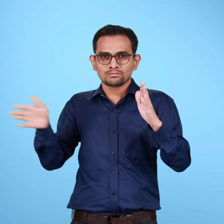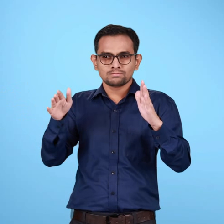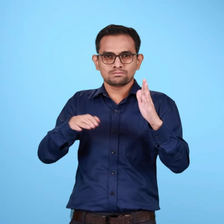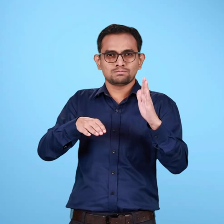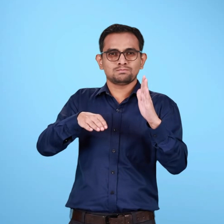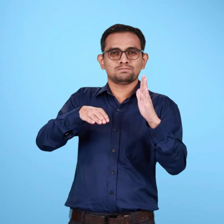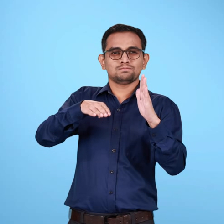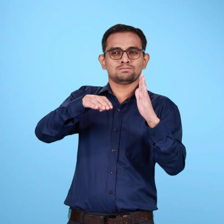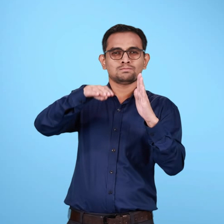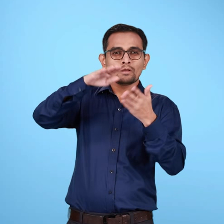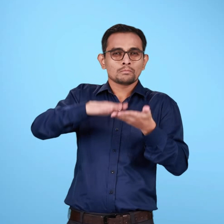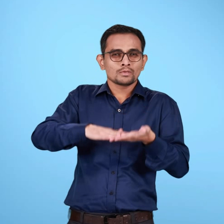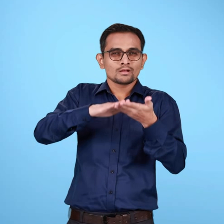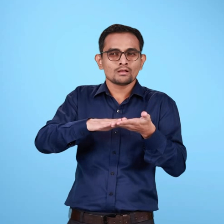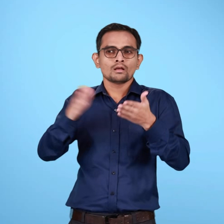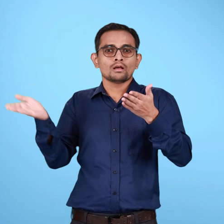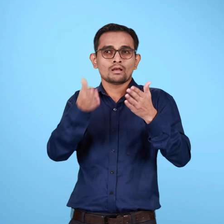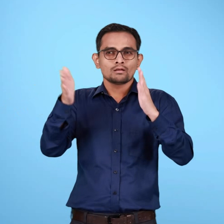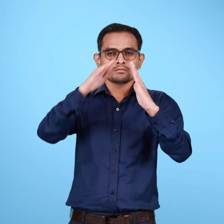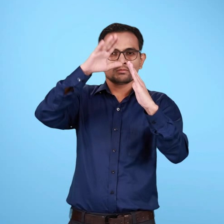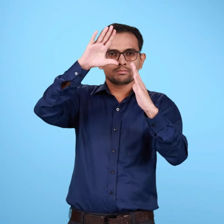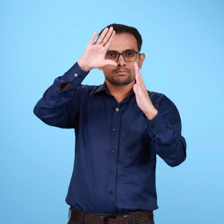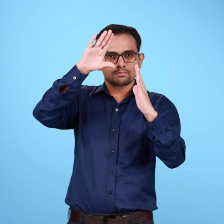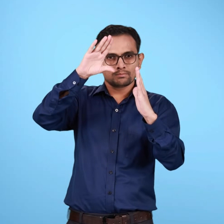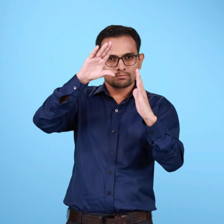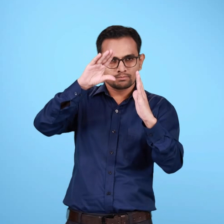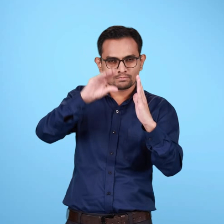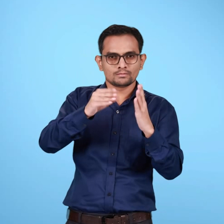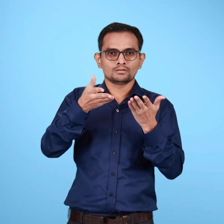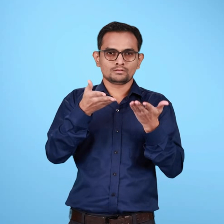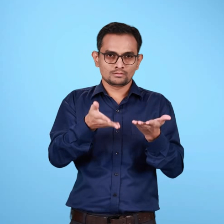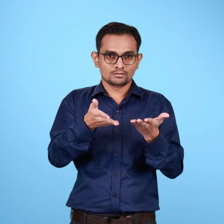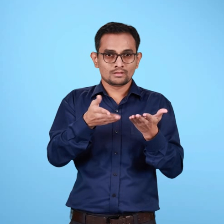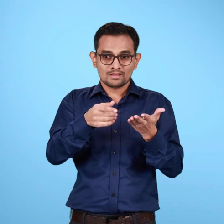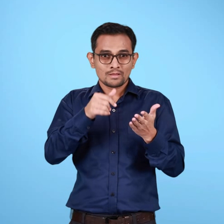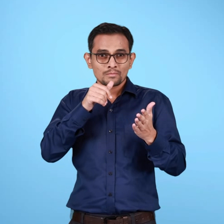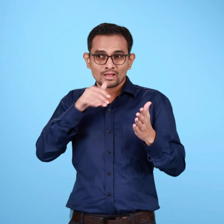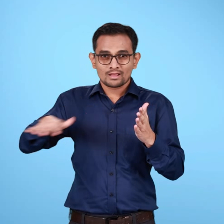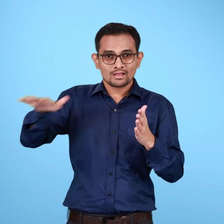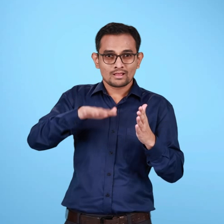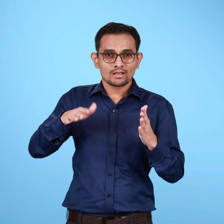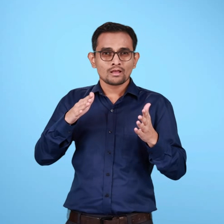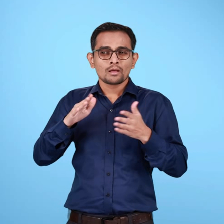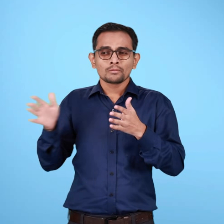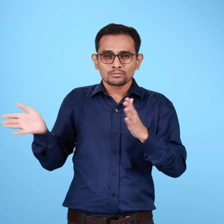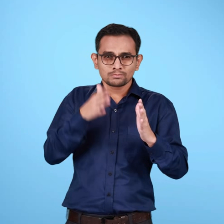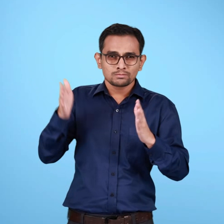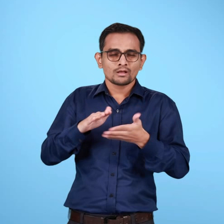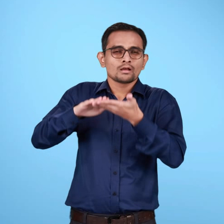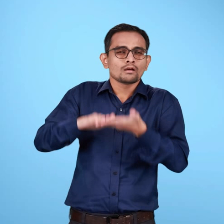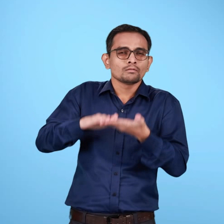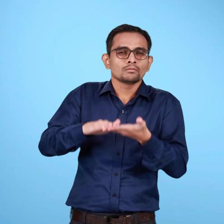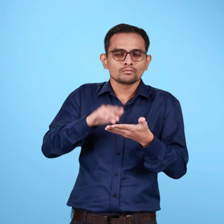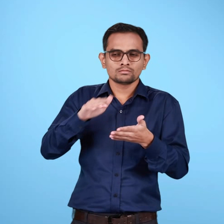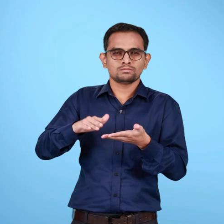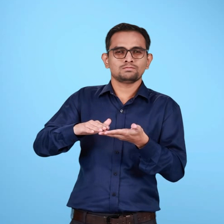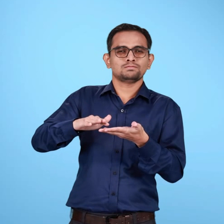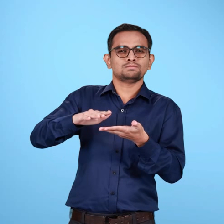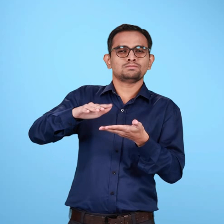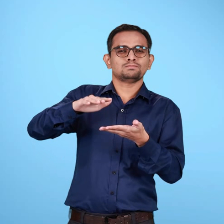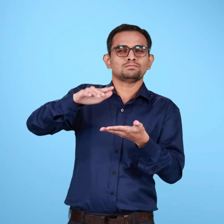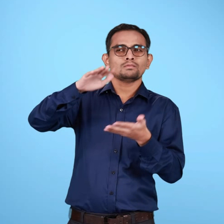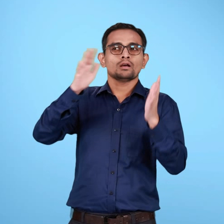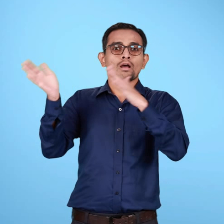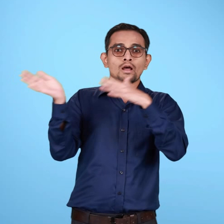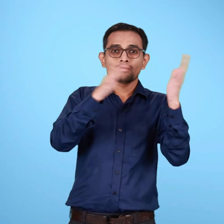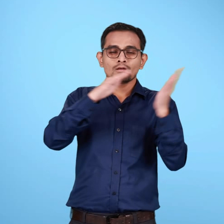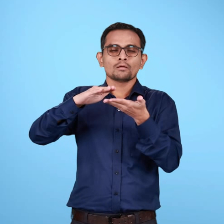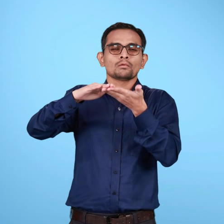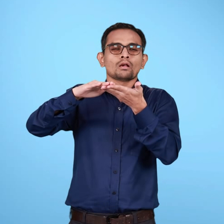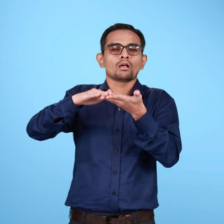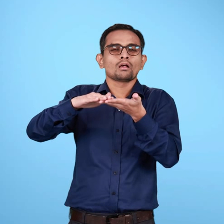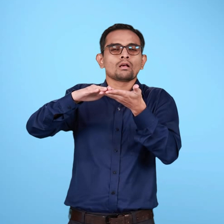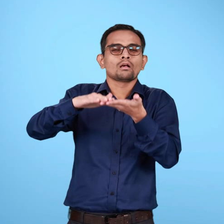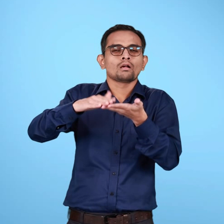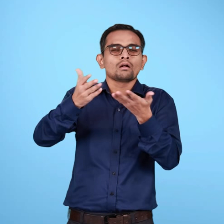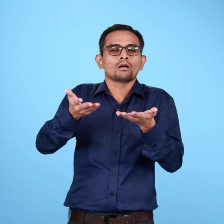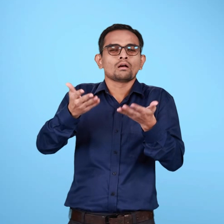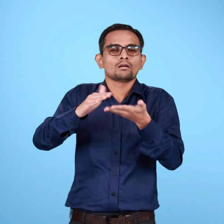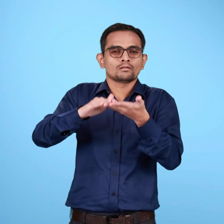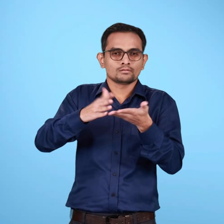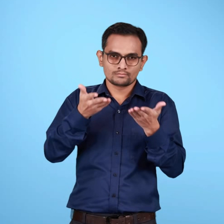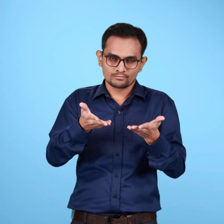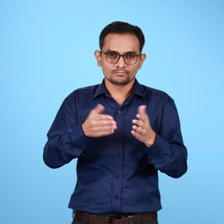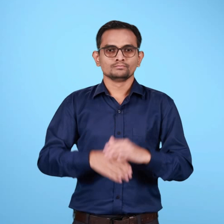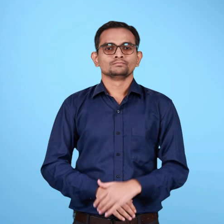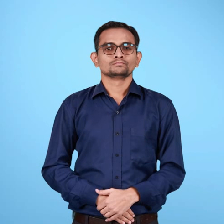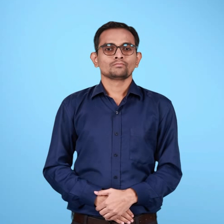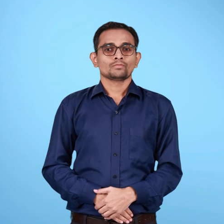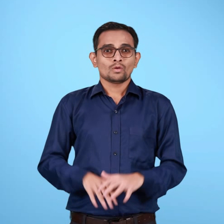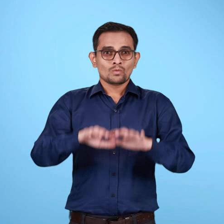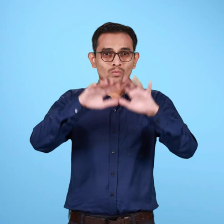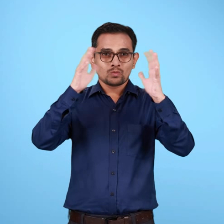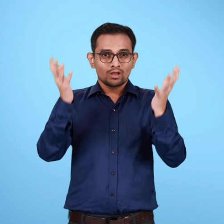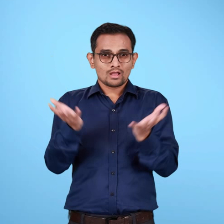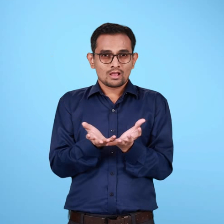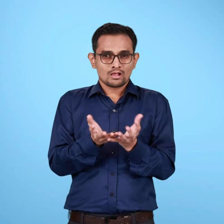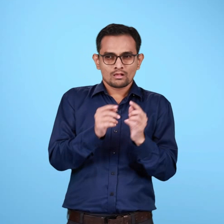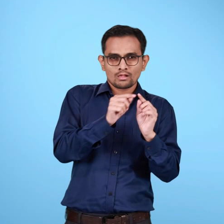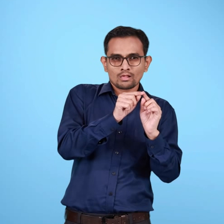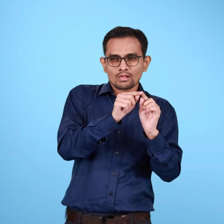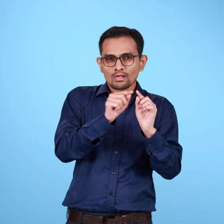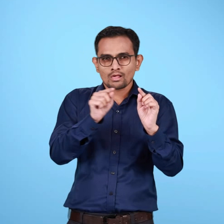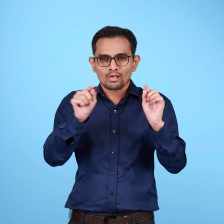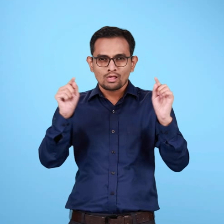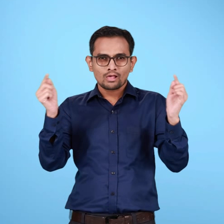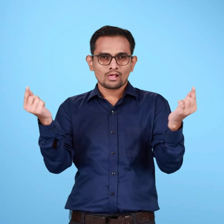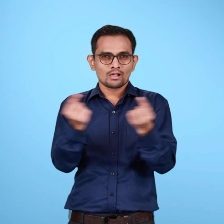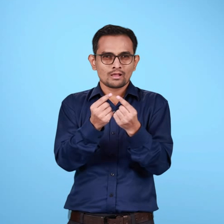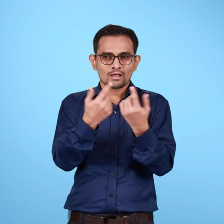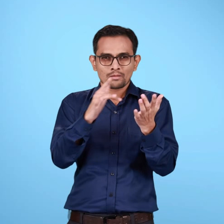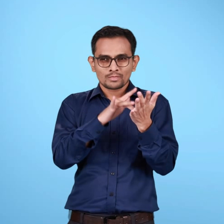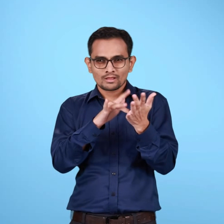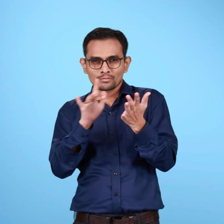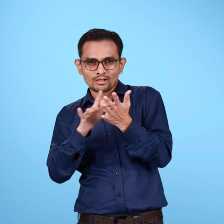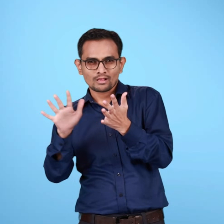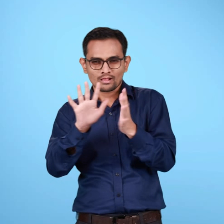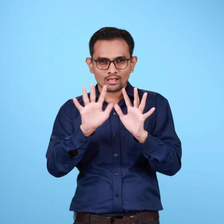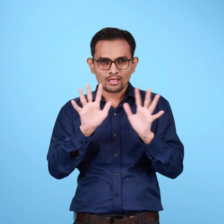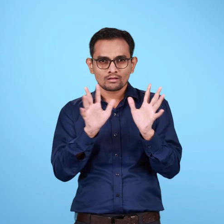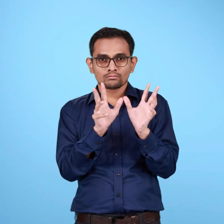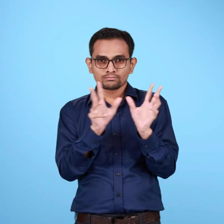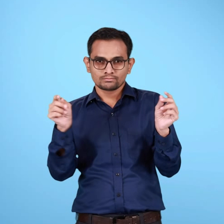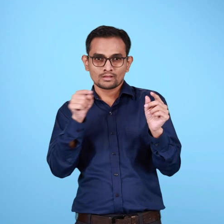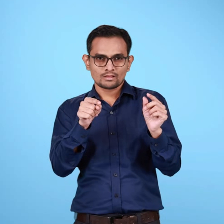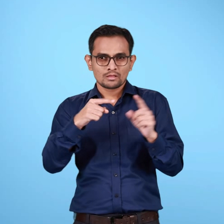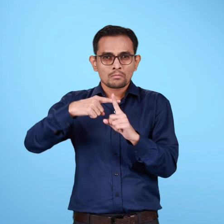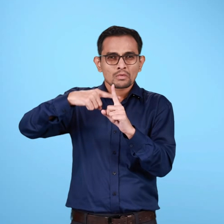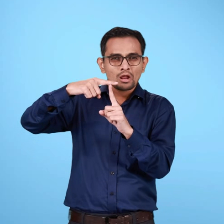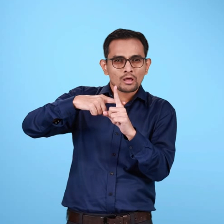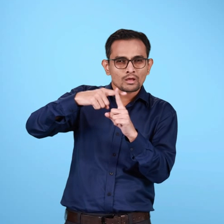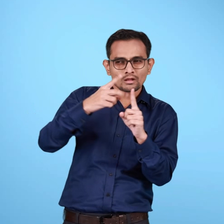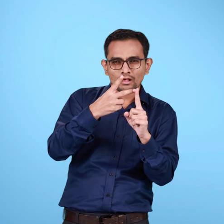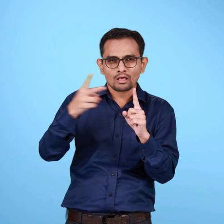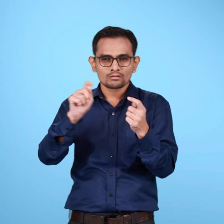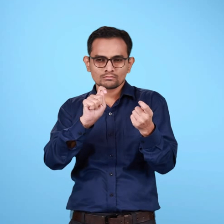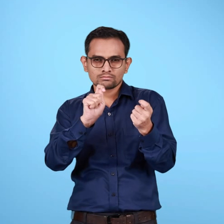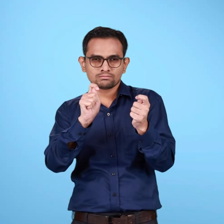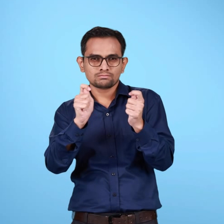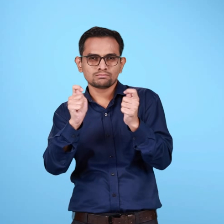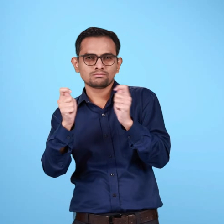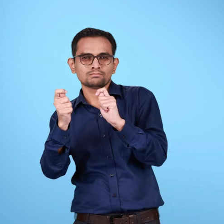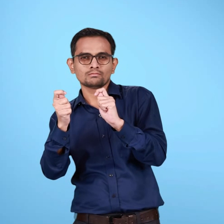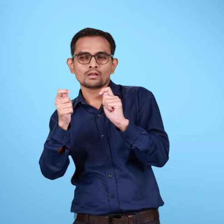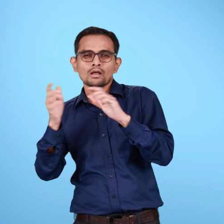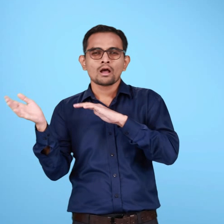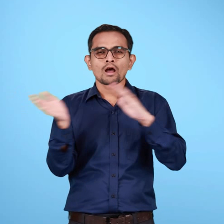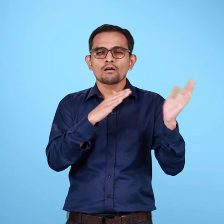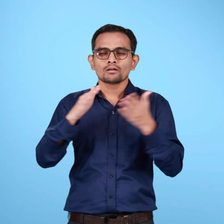the pressure falls rapidly. Horizontally the distribution of air pressure is influenced by temperature of air at a given place. In areas where temperature is high the air gets heated and rises.